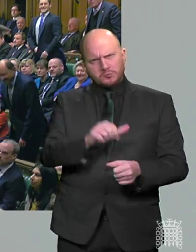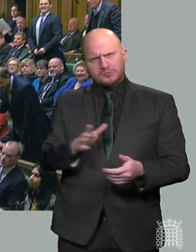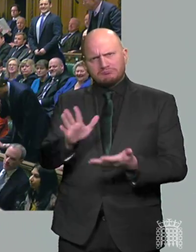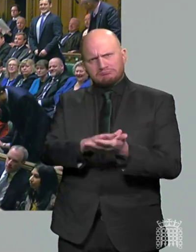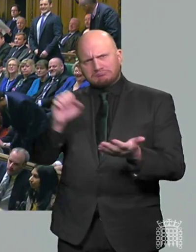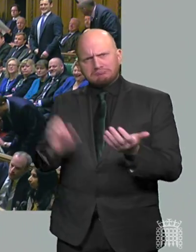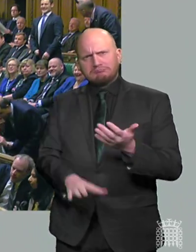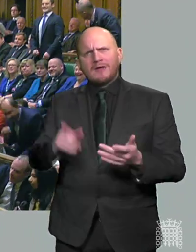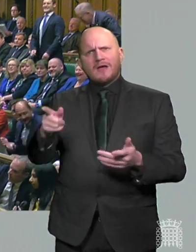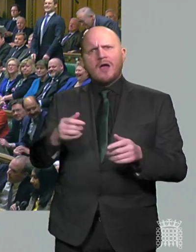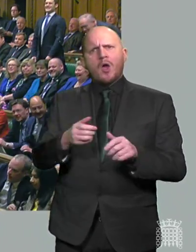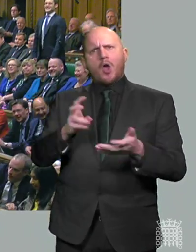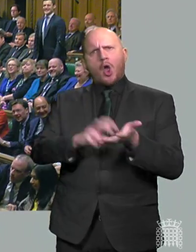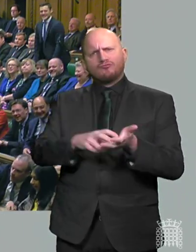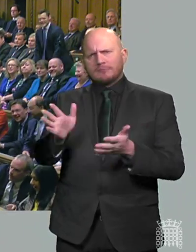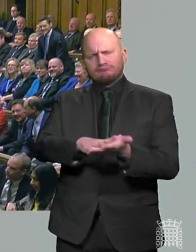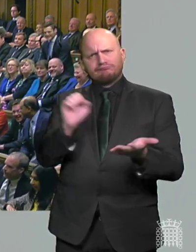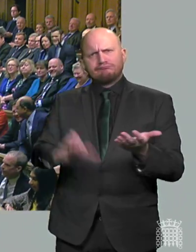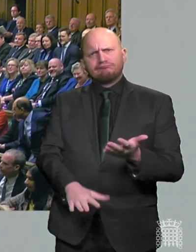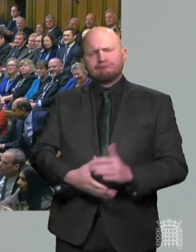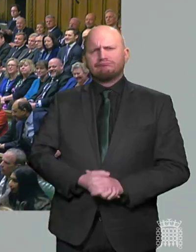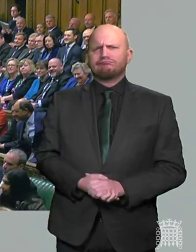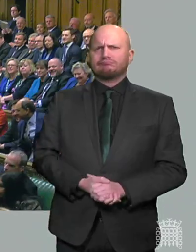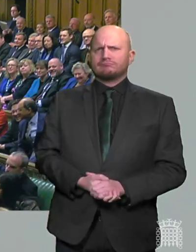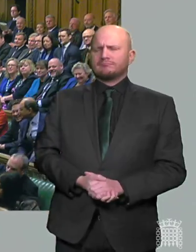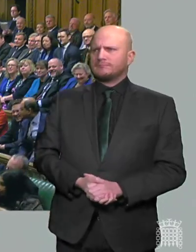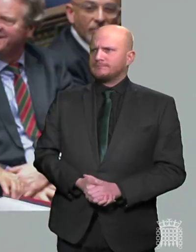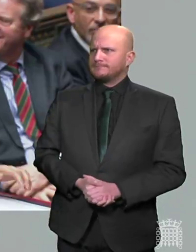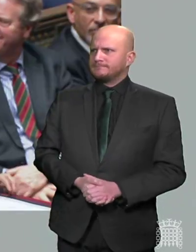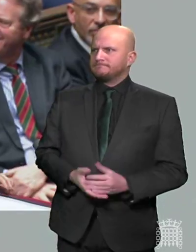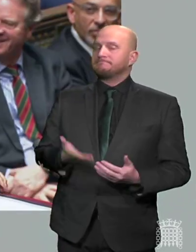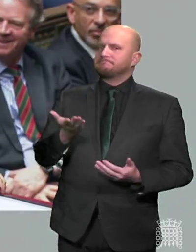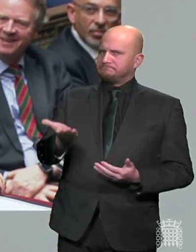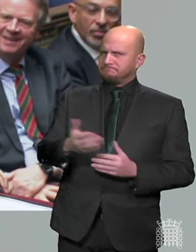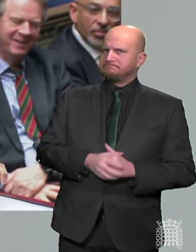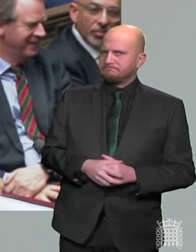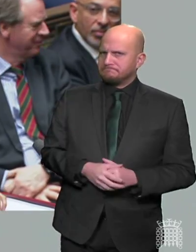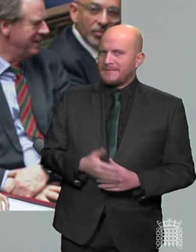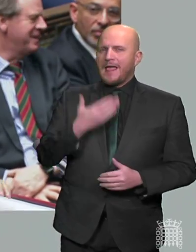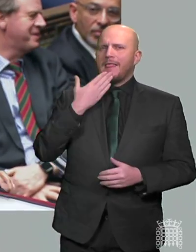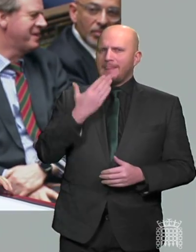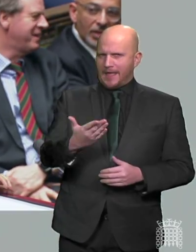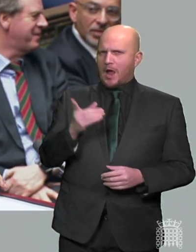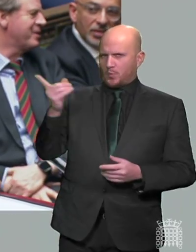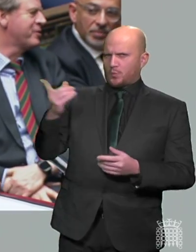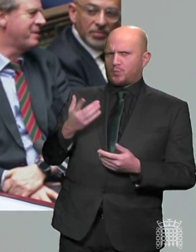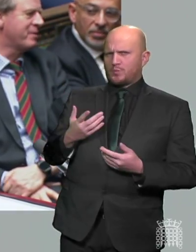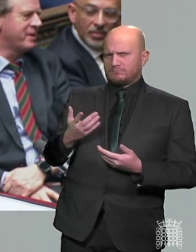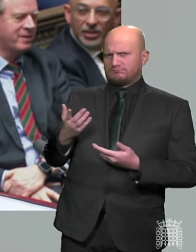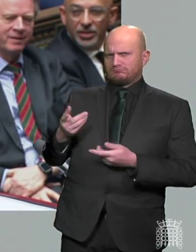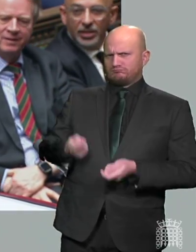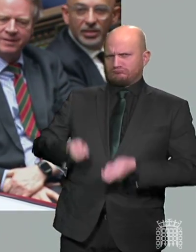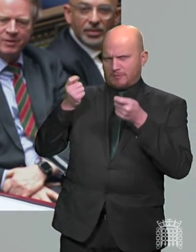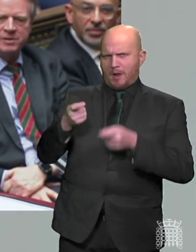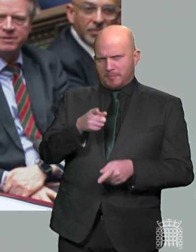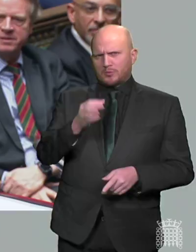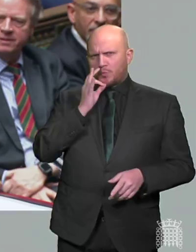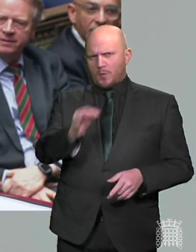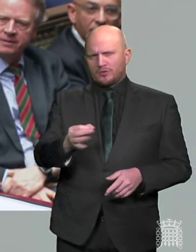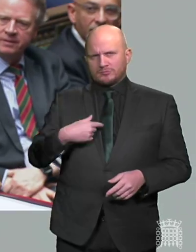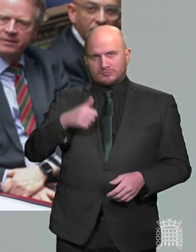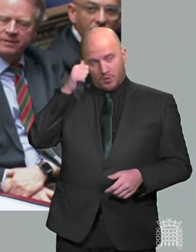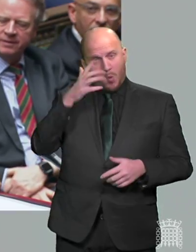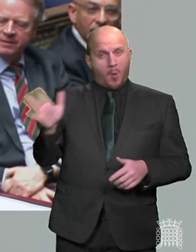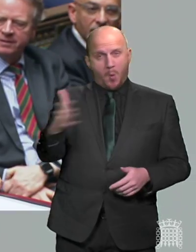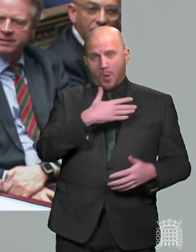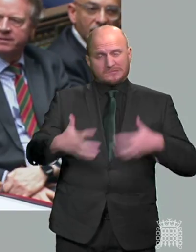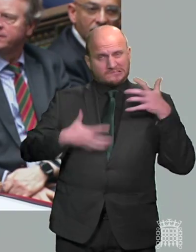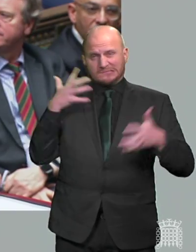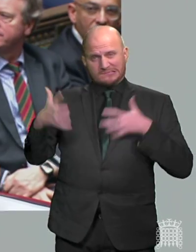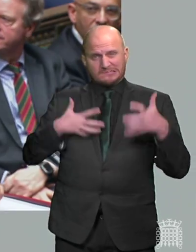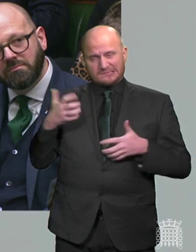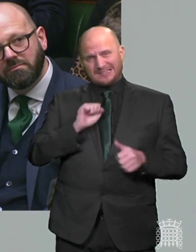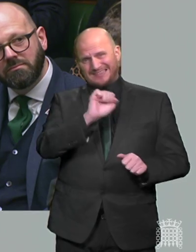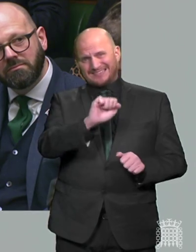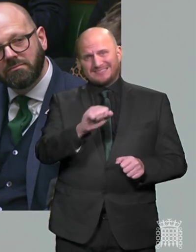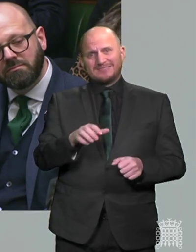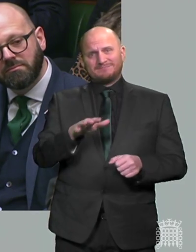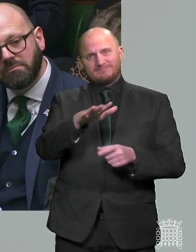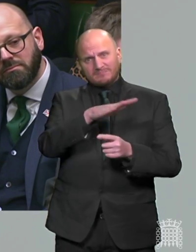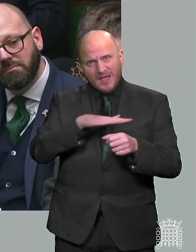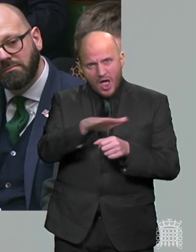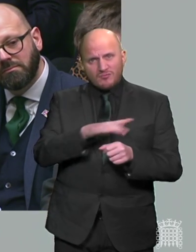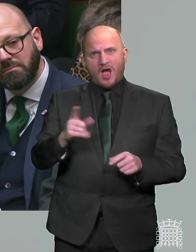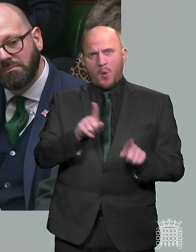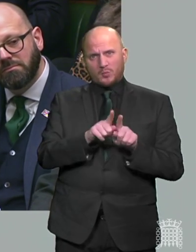I thank my honourable Friend for raising this question, and I share the frustration that this is causing to many in his community and other communities.